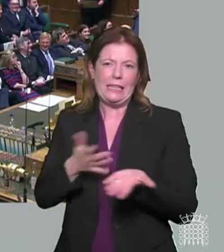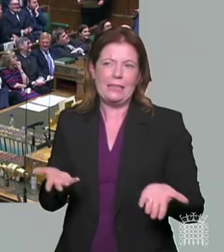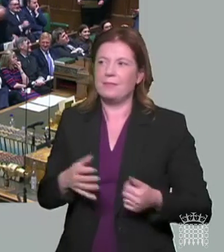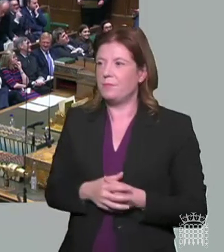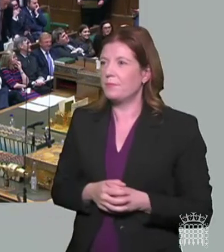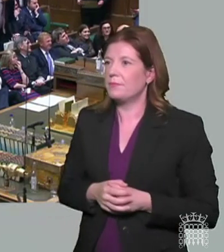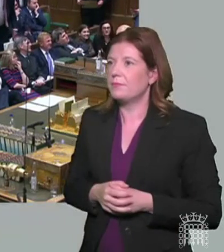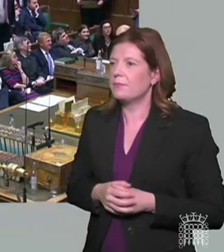rose—